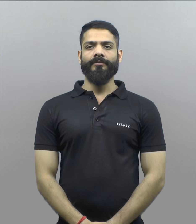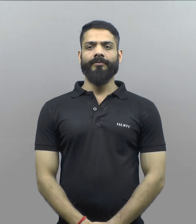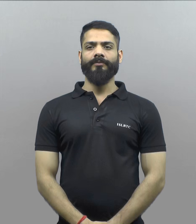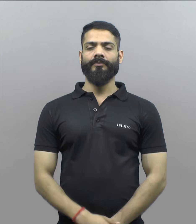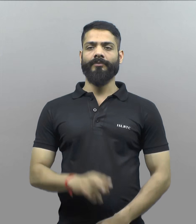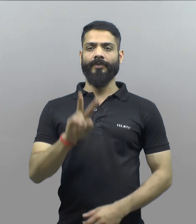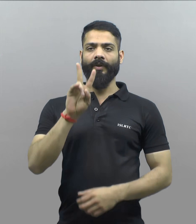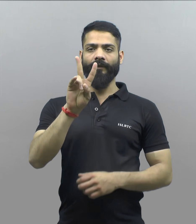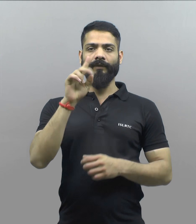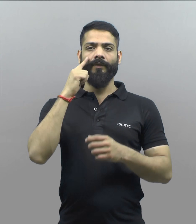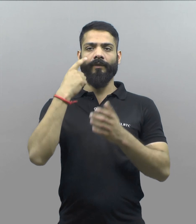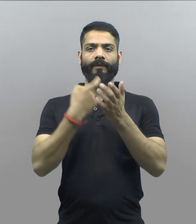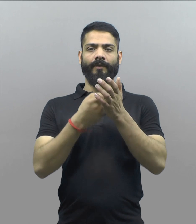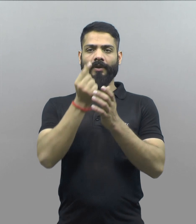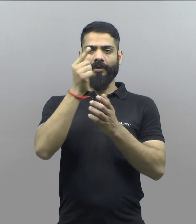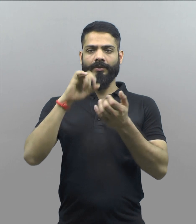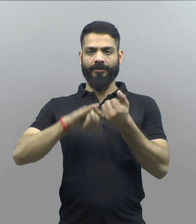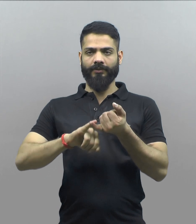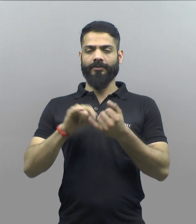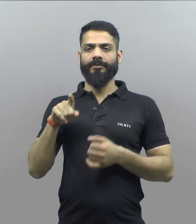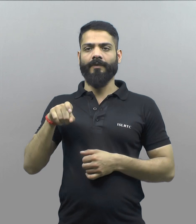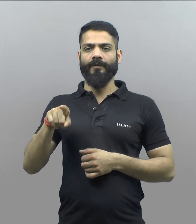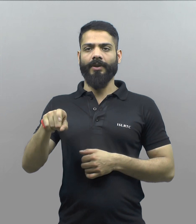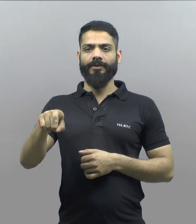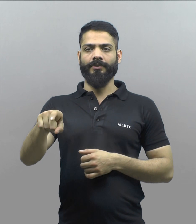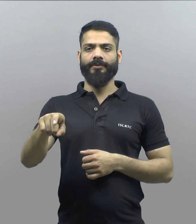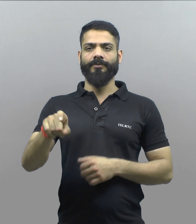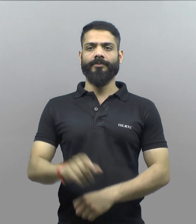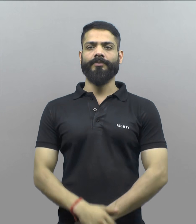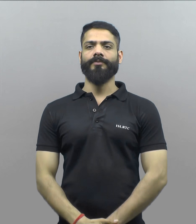Virus